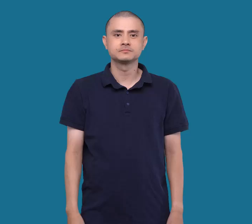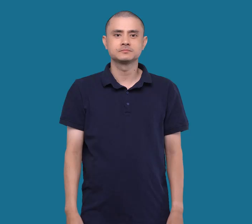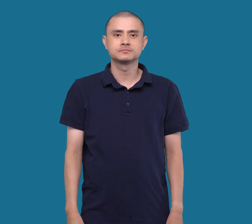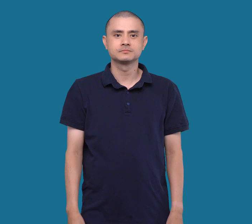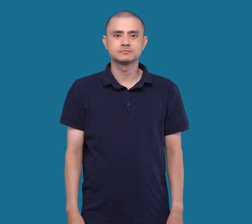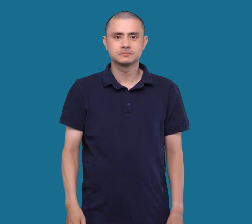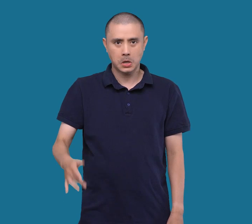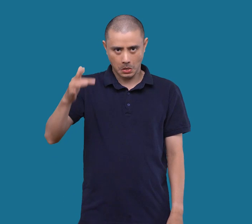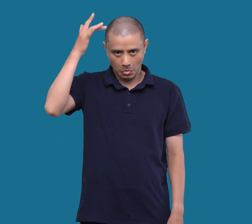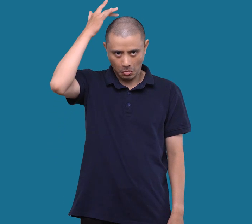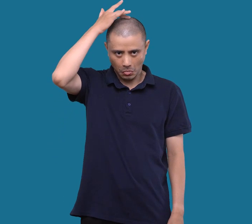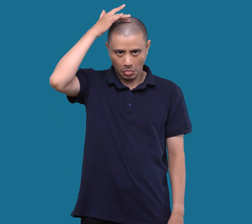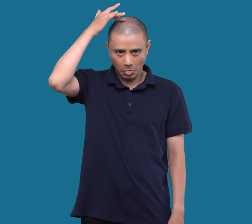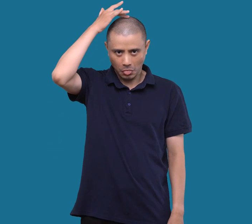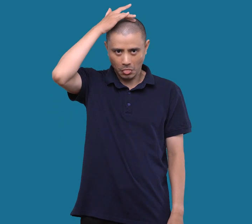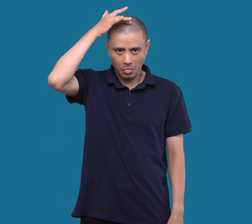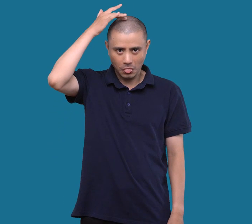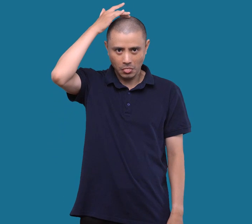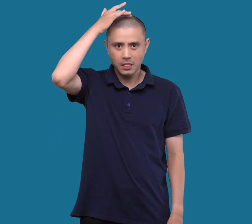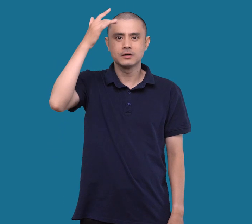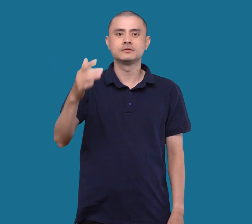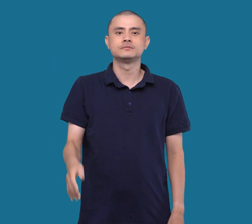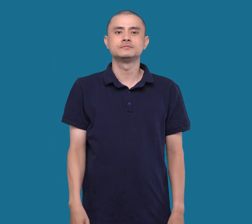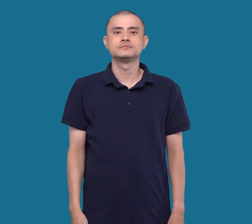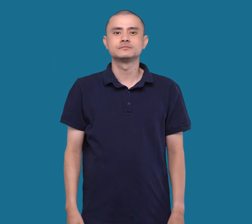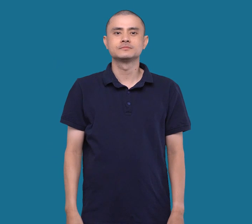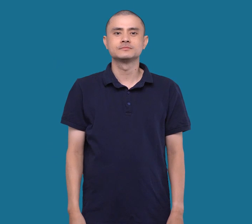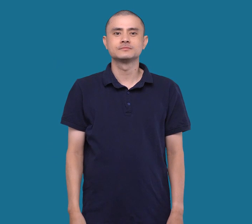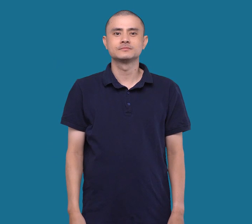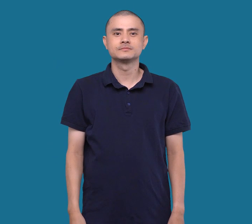hói đầu